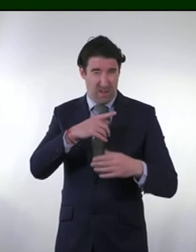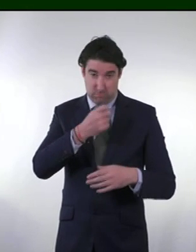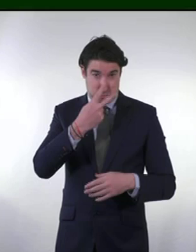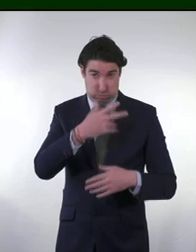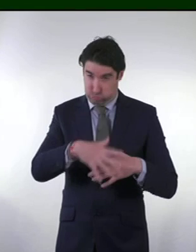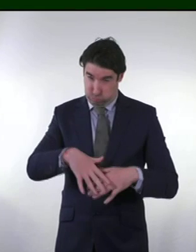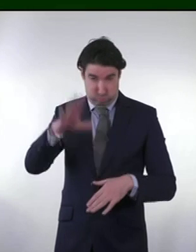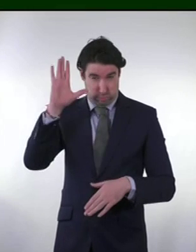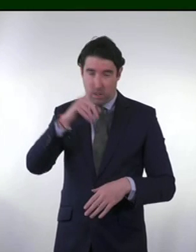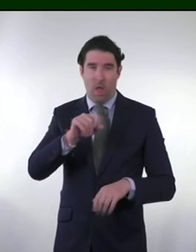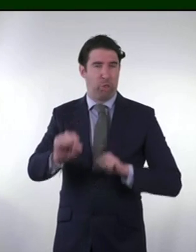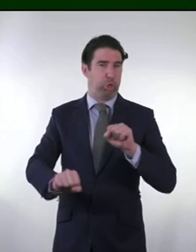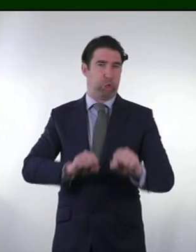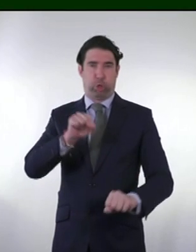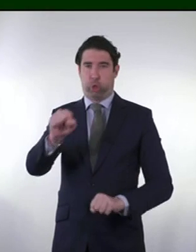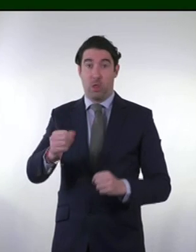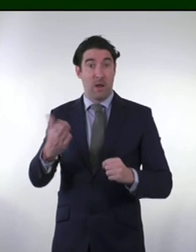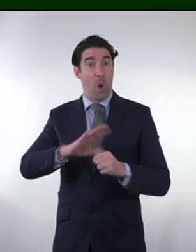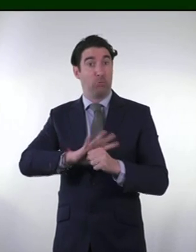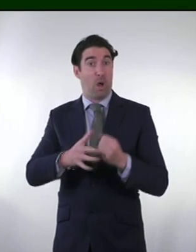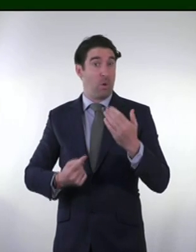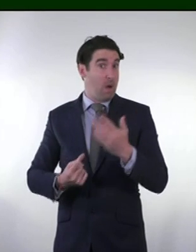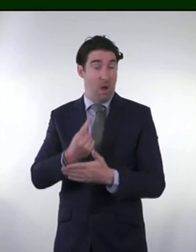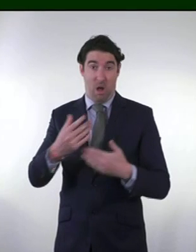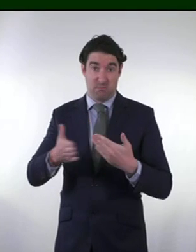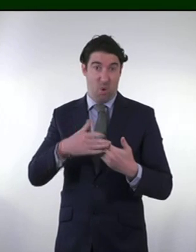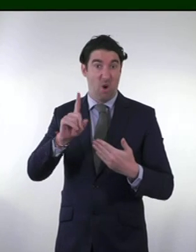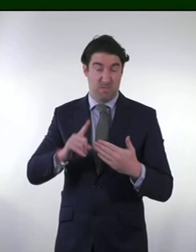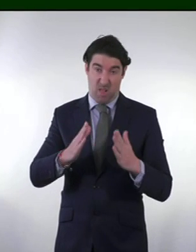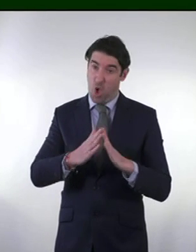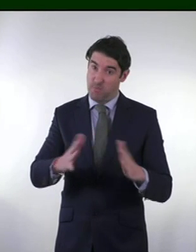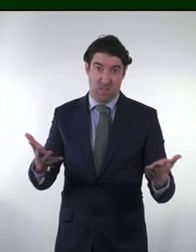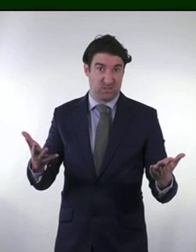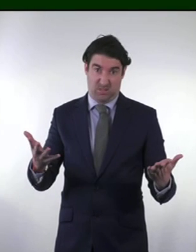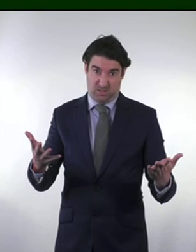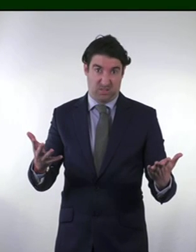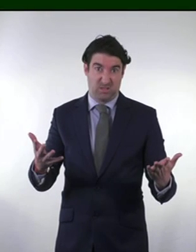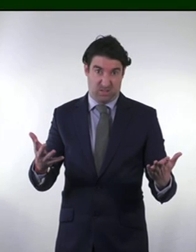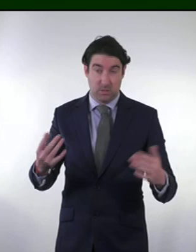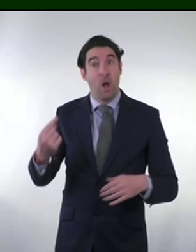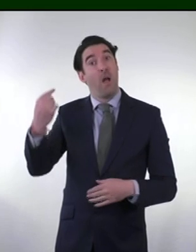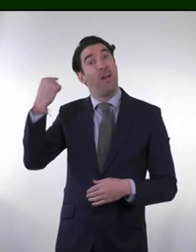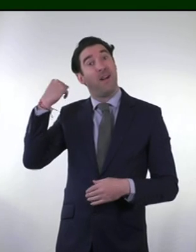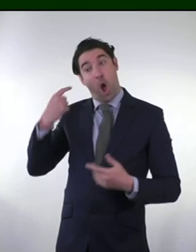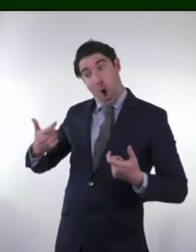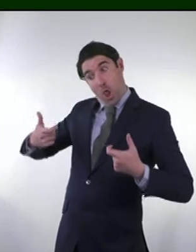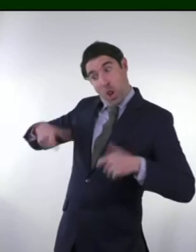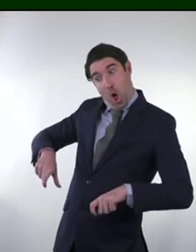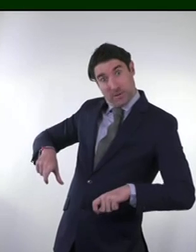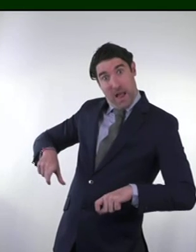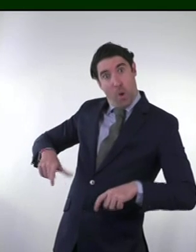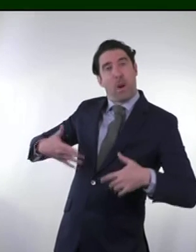Will the Prime Minister ensure that the homelessness charities, councils and others who stepped up and provided accommodation in the crisis are funded for every single person they helped?